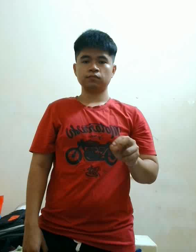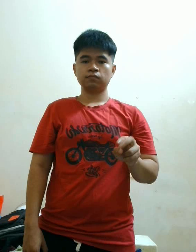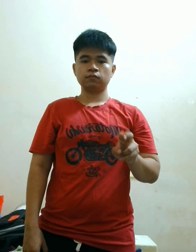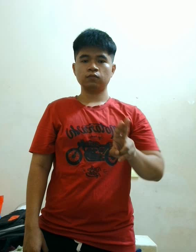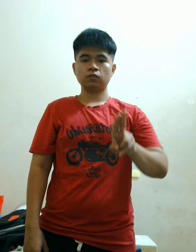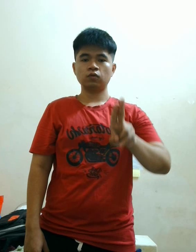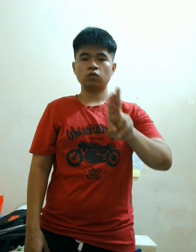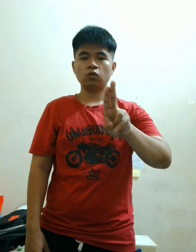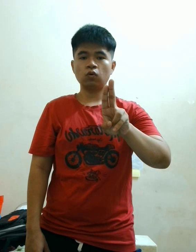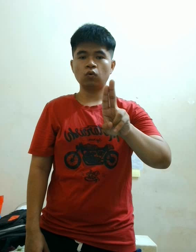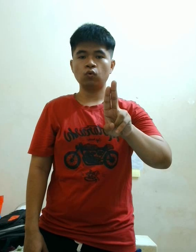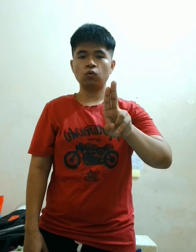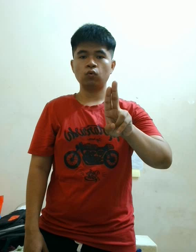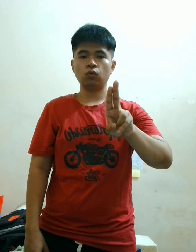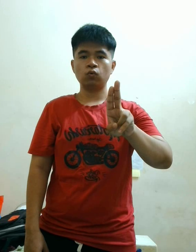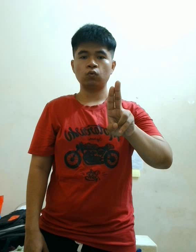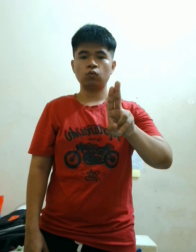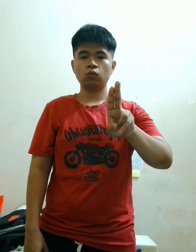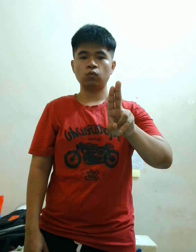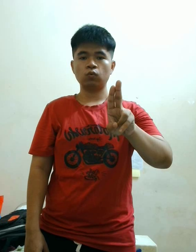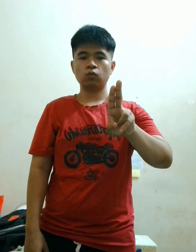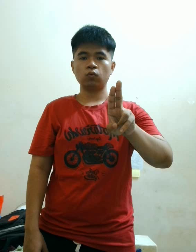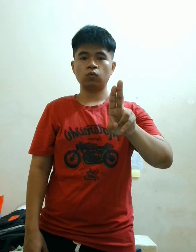u